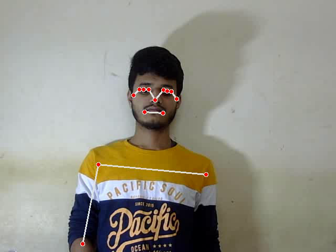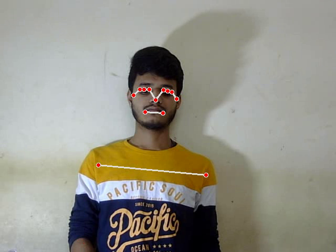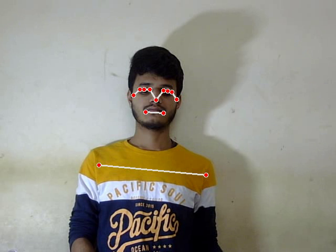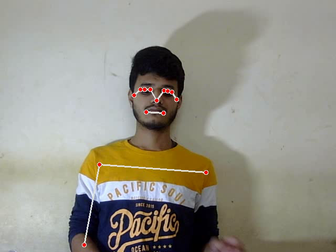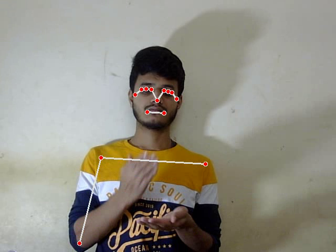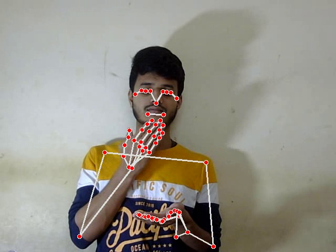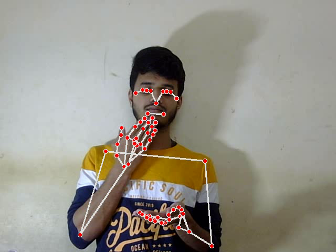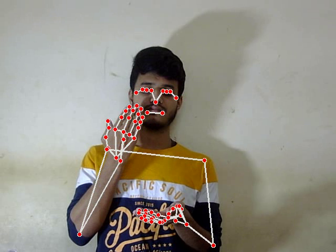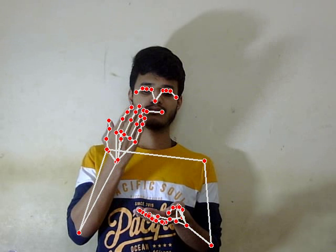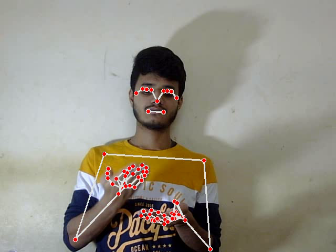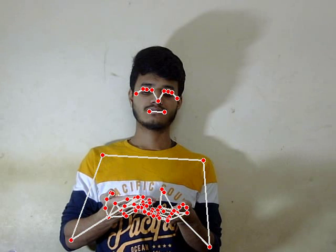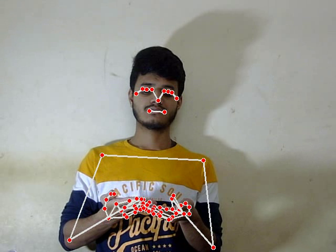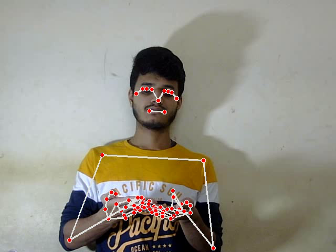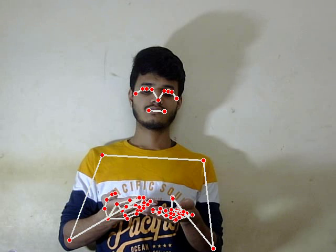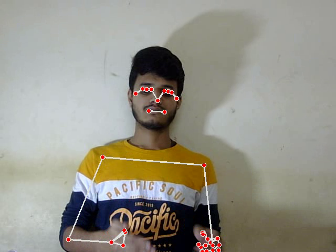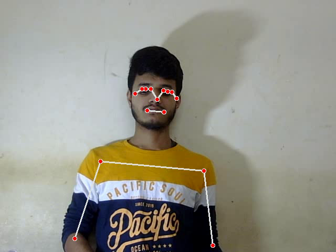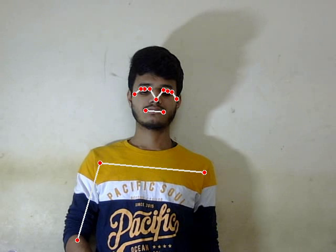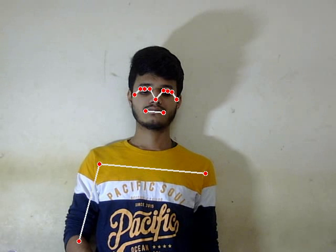good